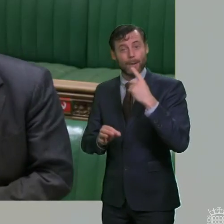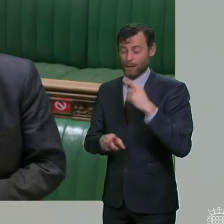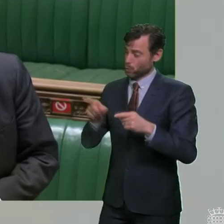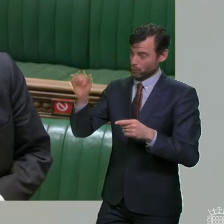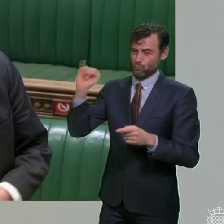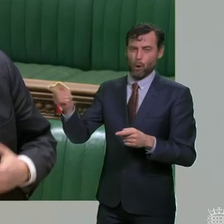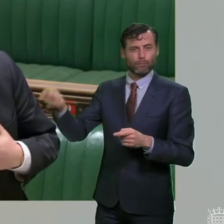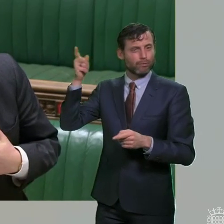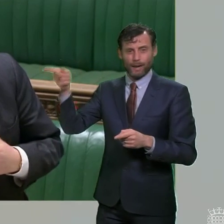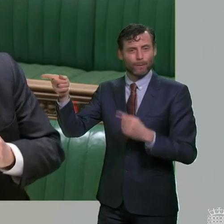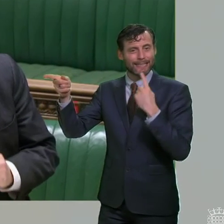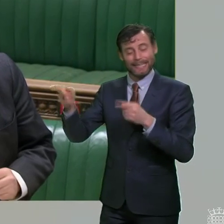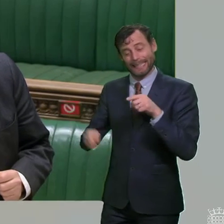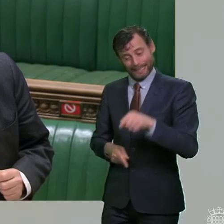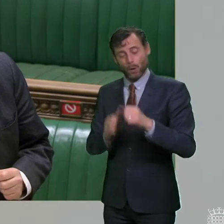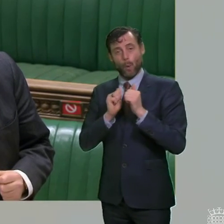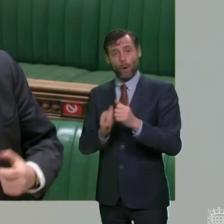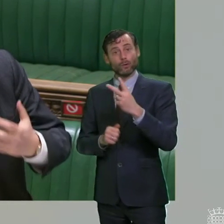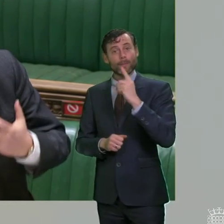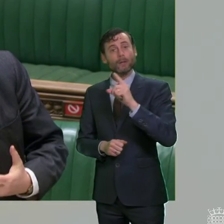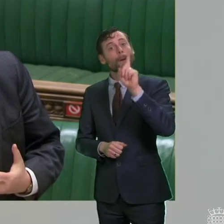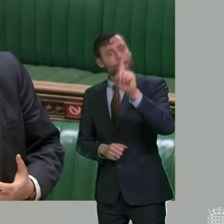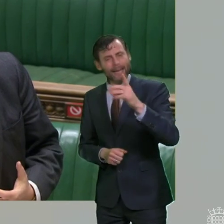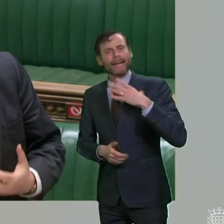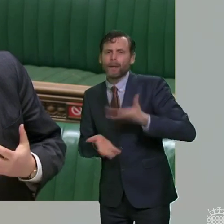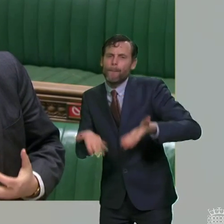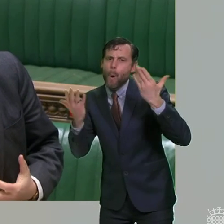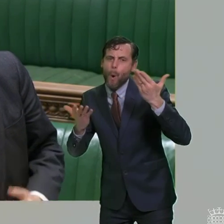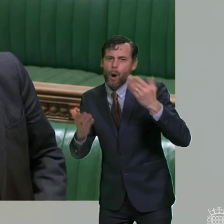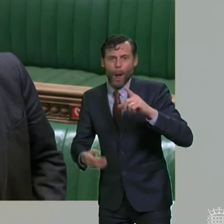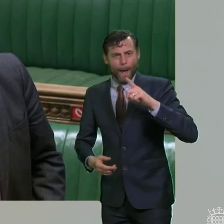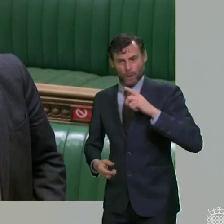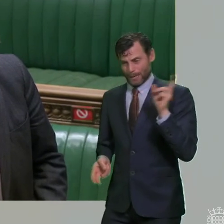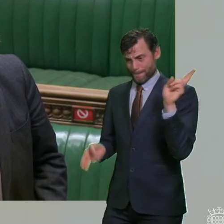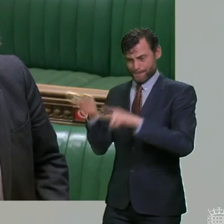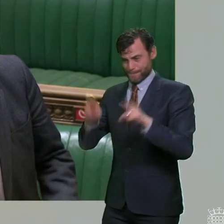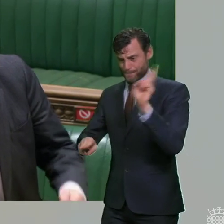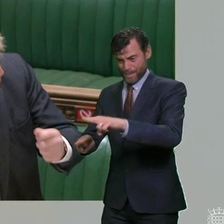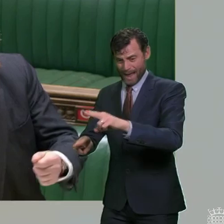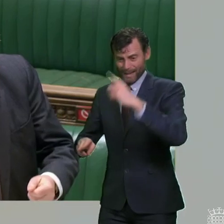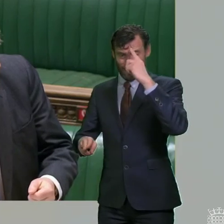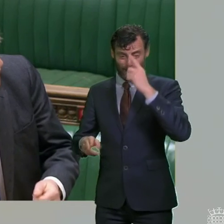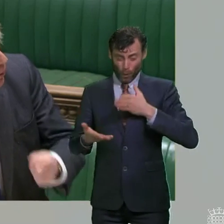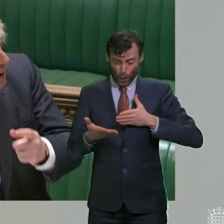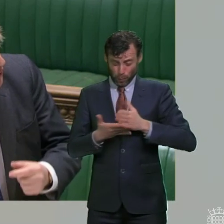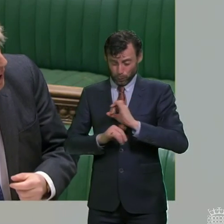They amount to £2 billion. Yes, we will have to do more, because this is the biggest challenge our country faces.